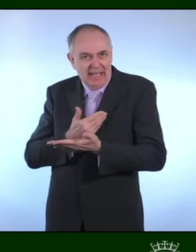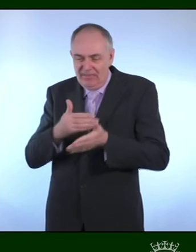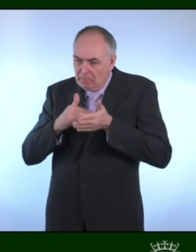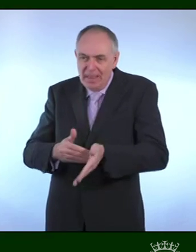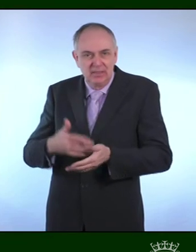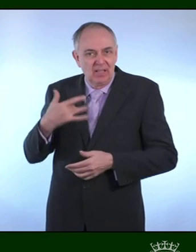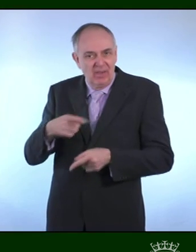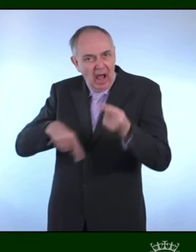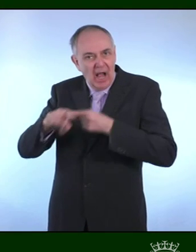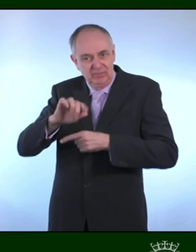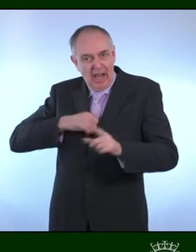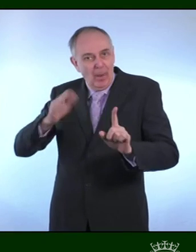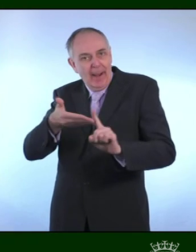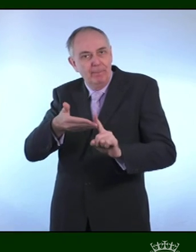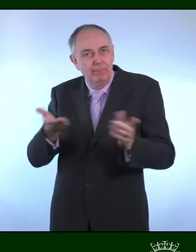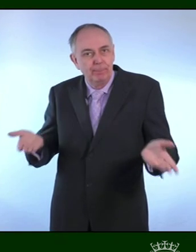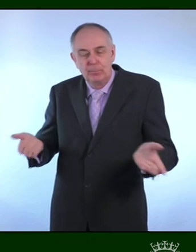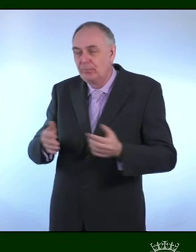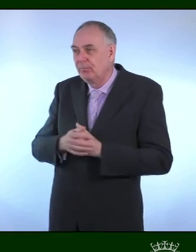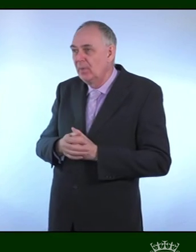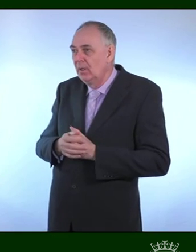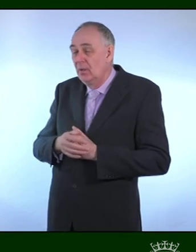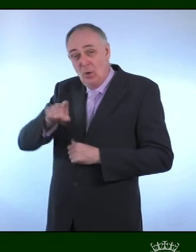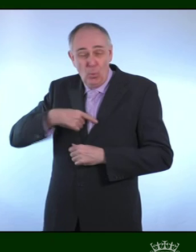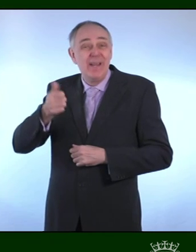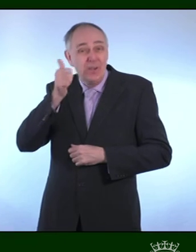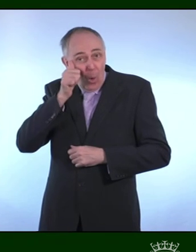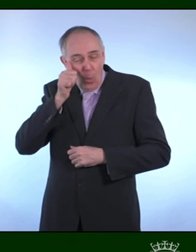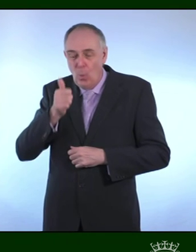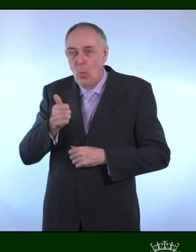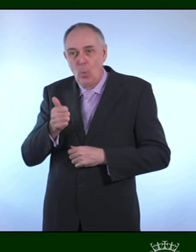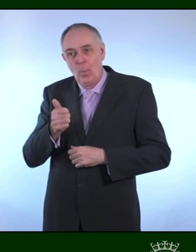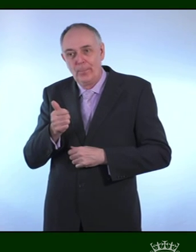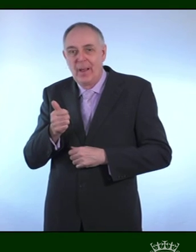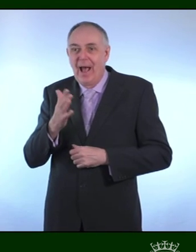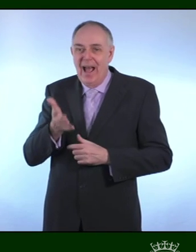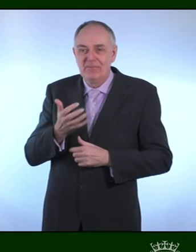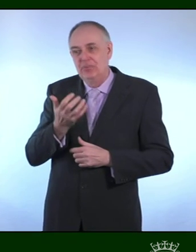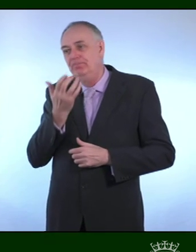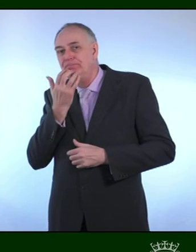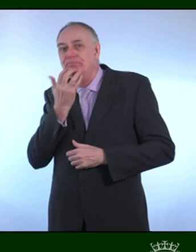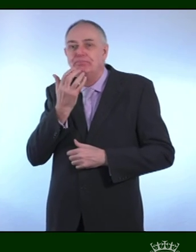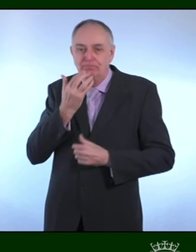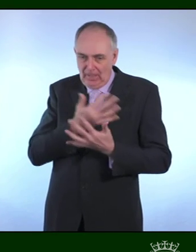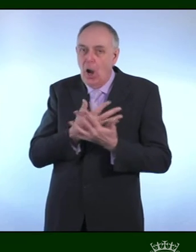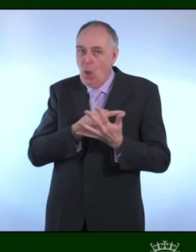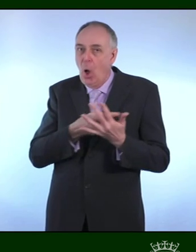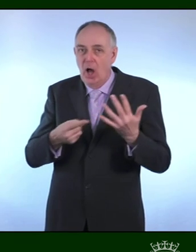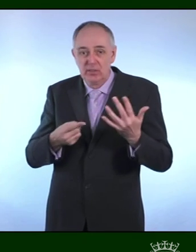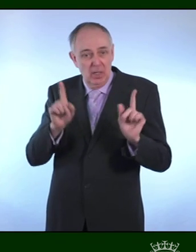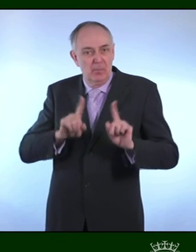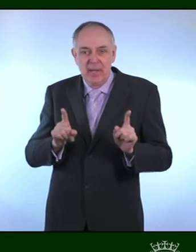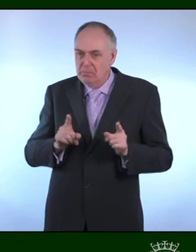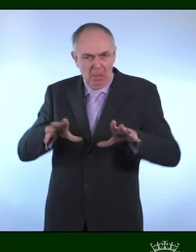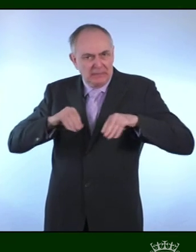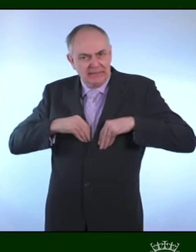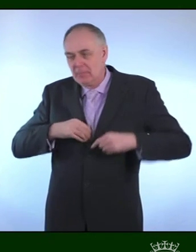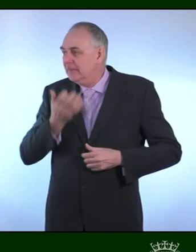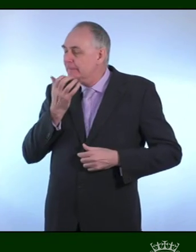We all understand that that will involve a sacrifice, but we are gladly making that sacrifice.